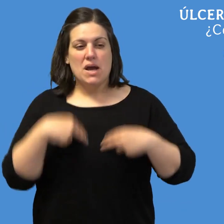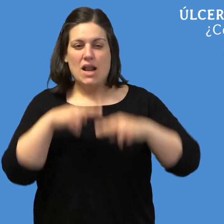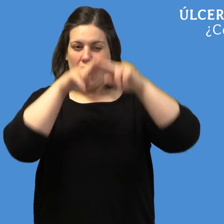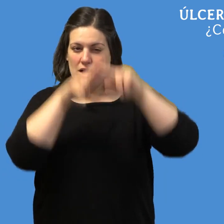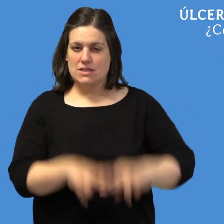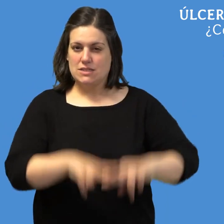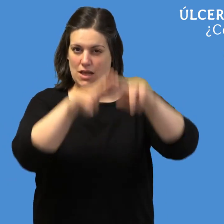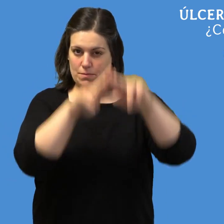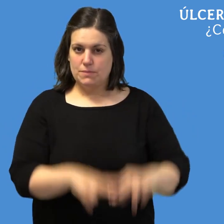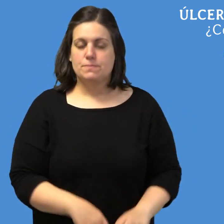revisar